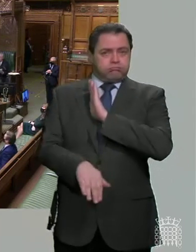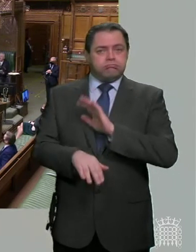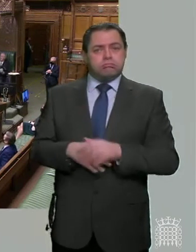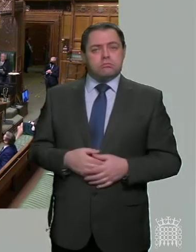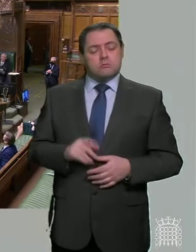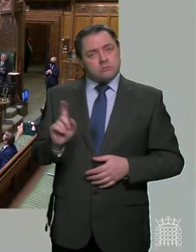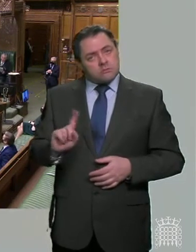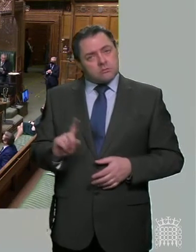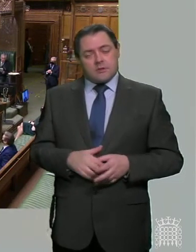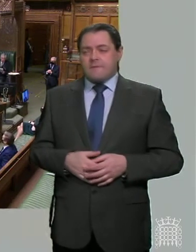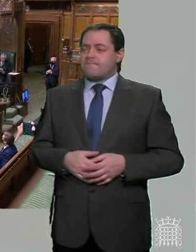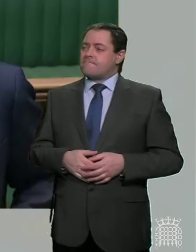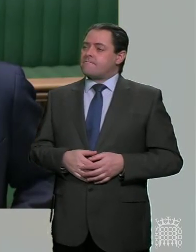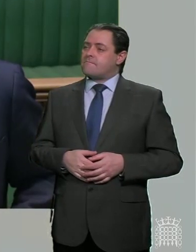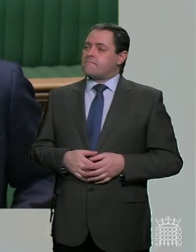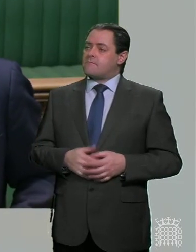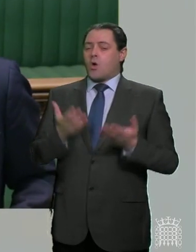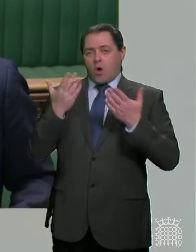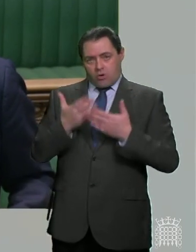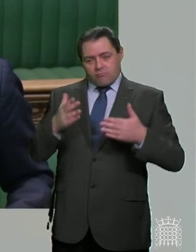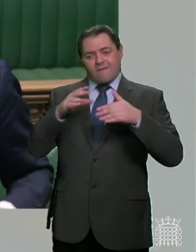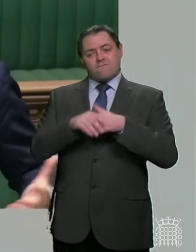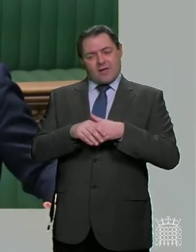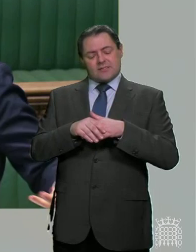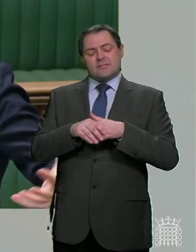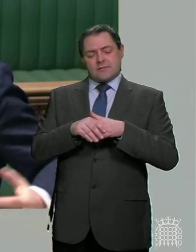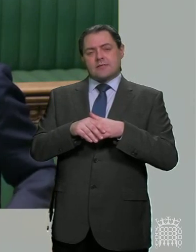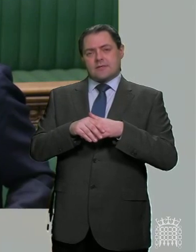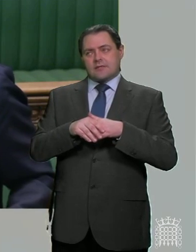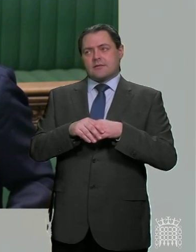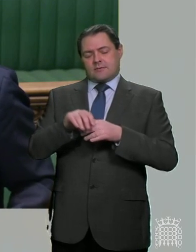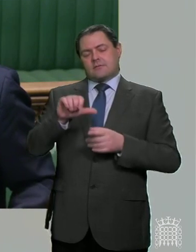My honourable Friend makes a really good point about the mental health impacts of flooding.